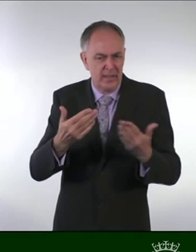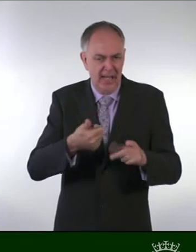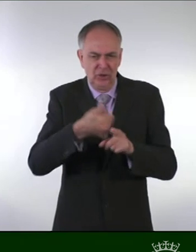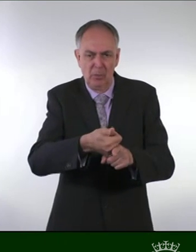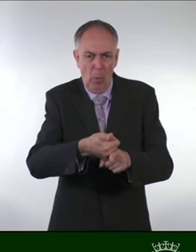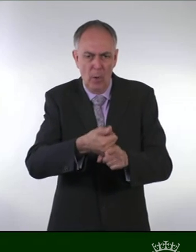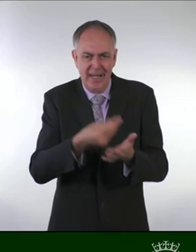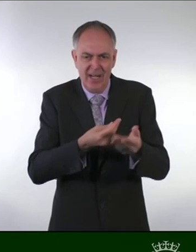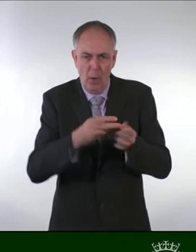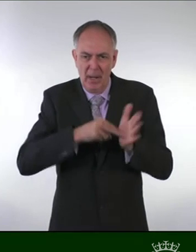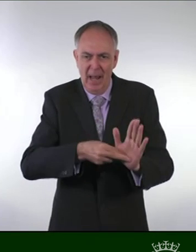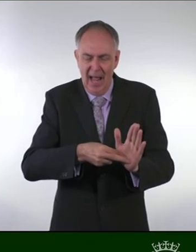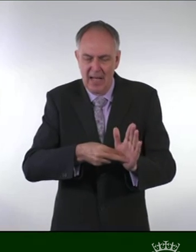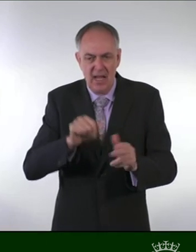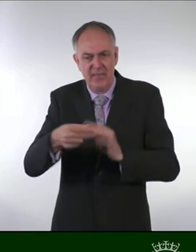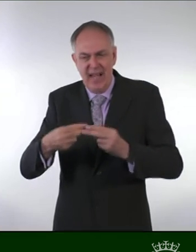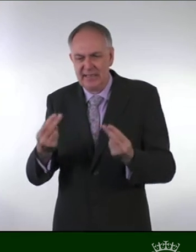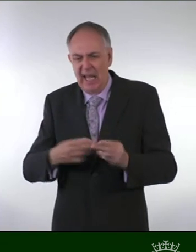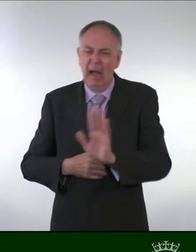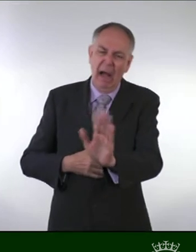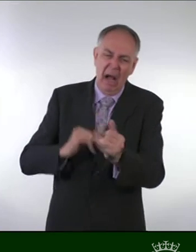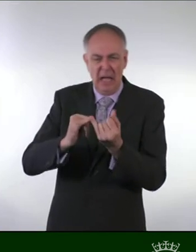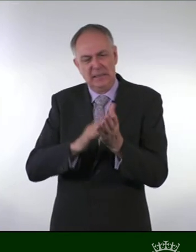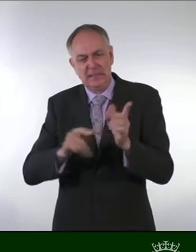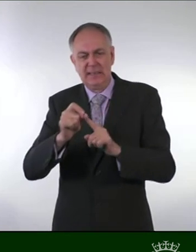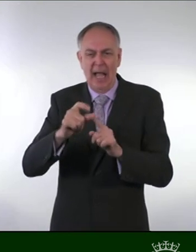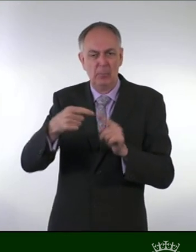The next day they are saying our stamp duty cut is an unacceptable bung.